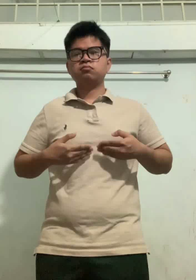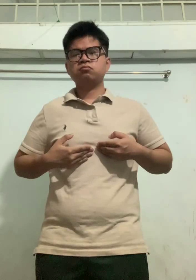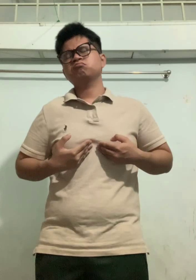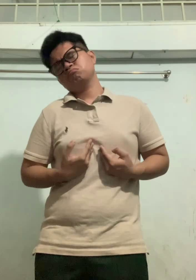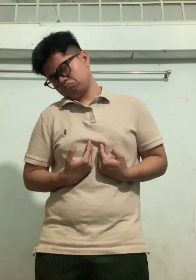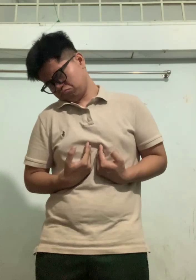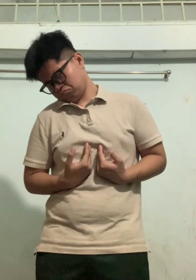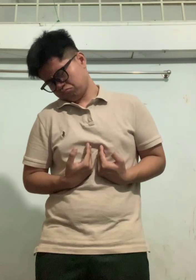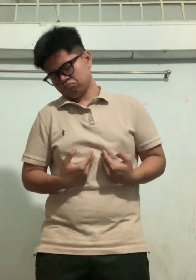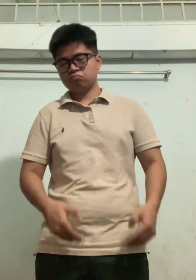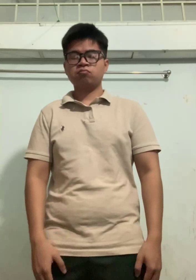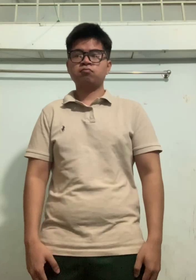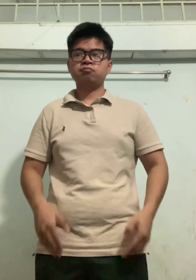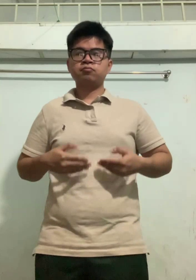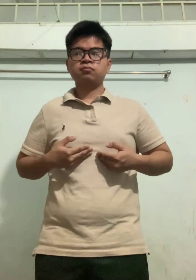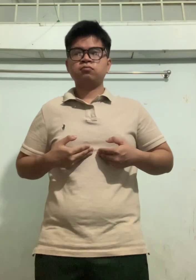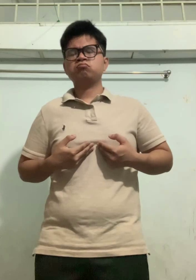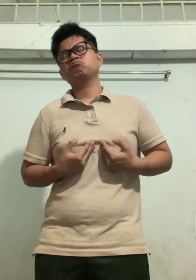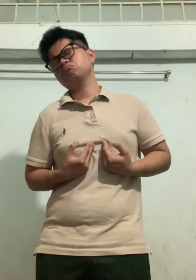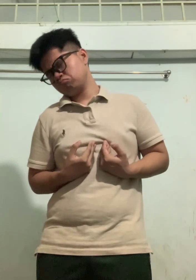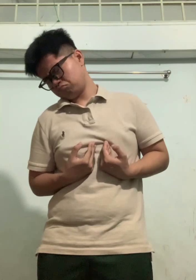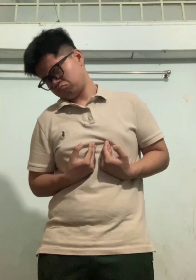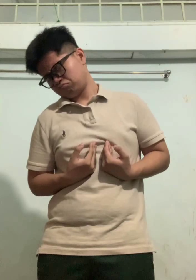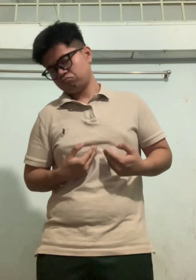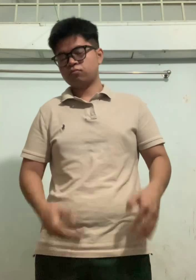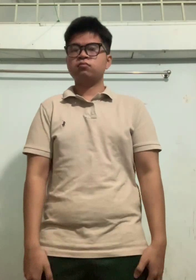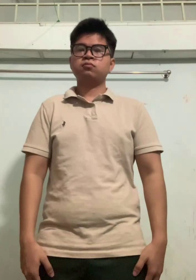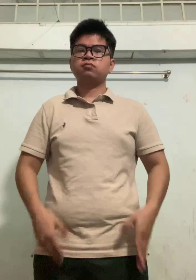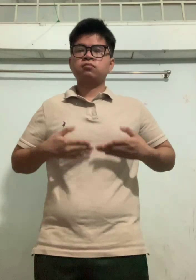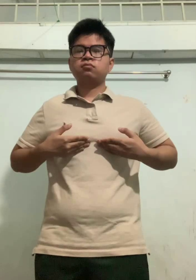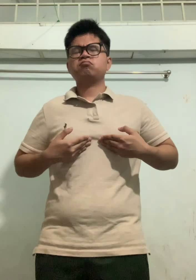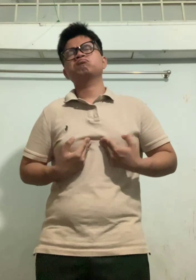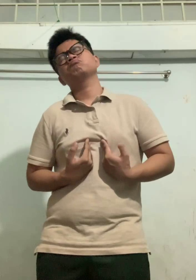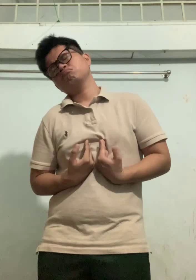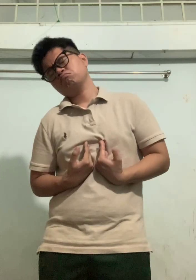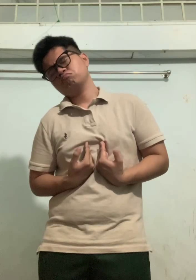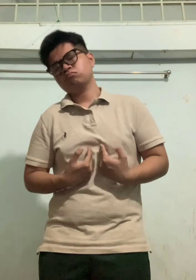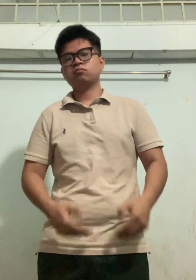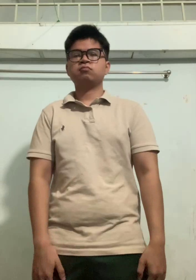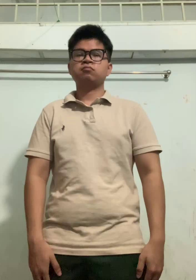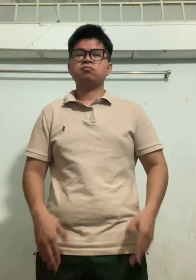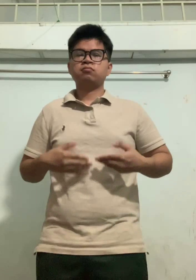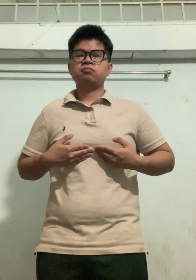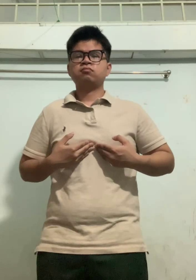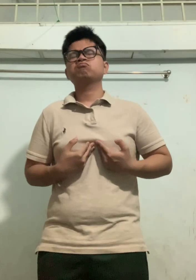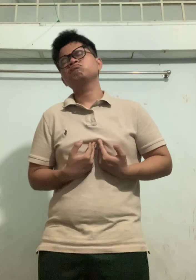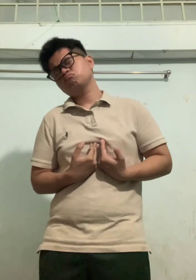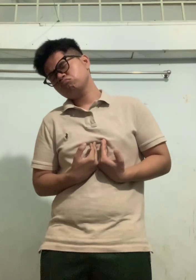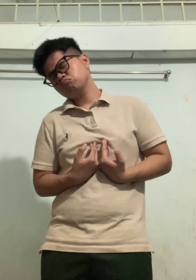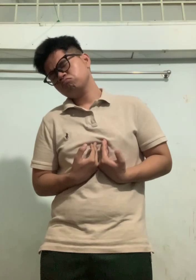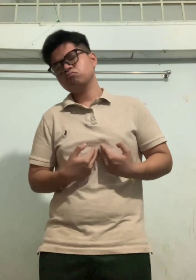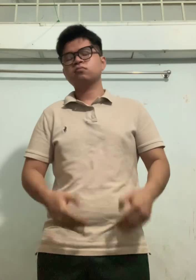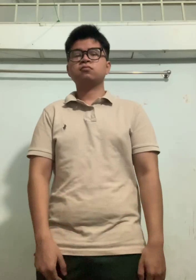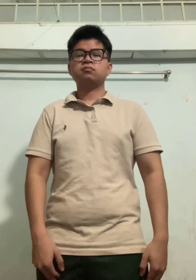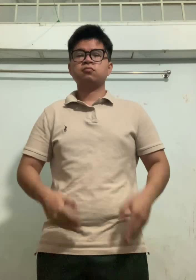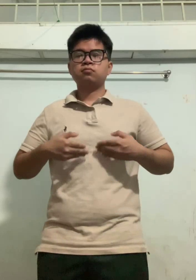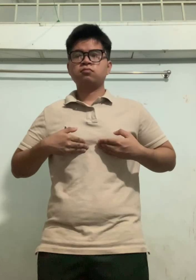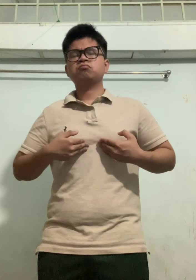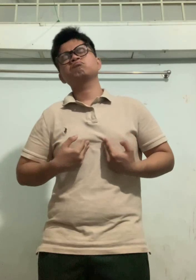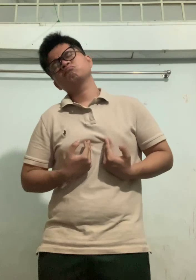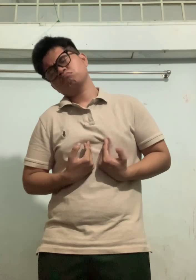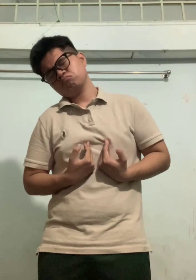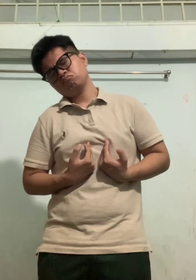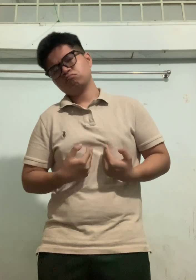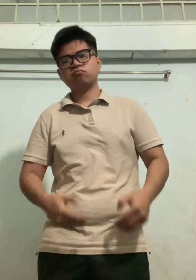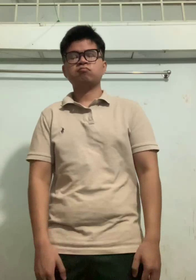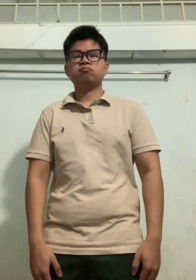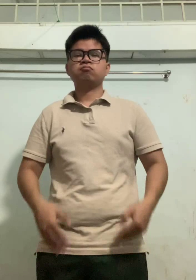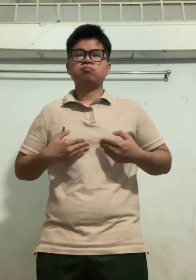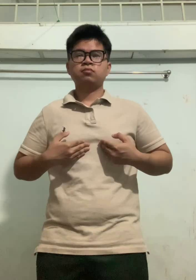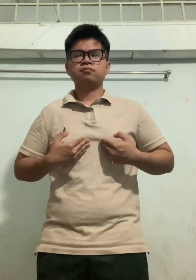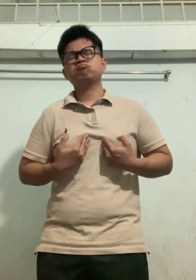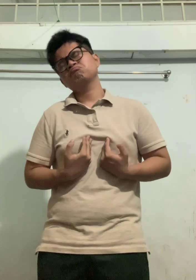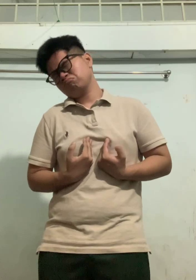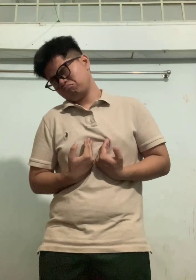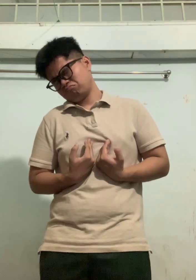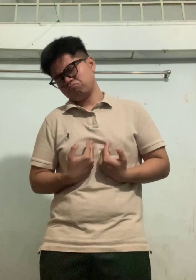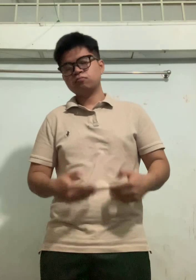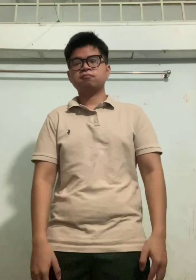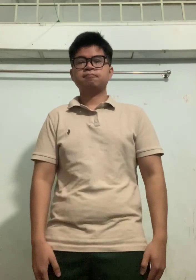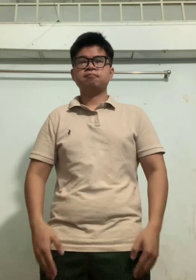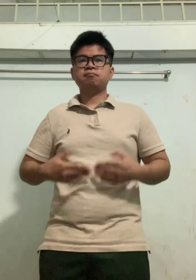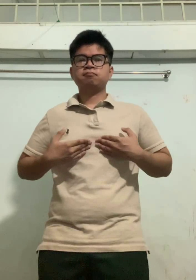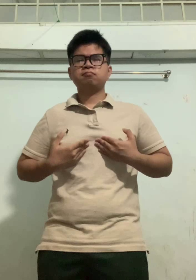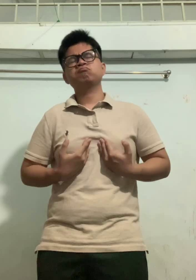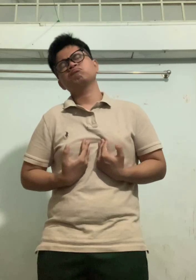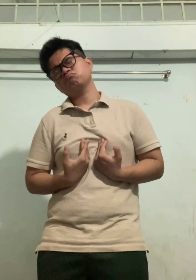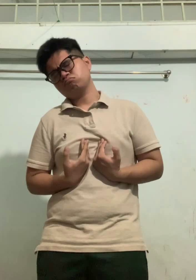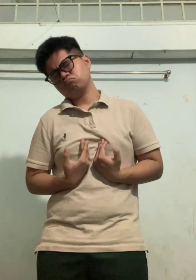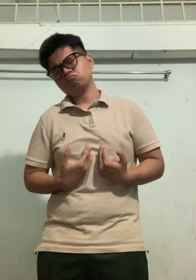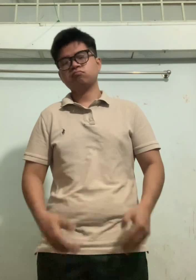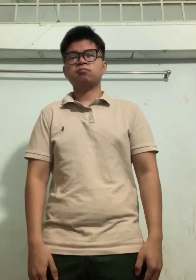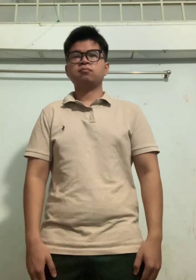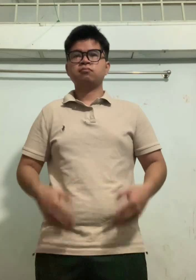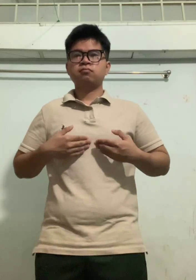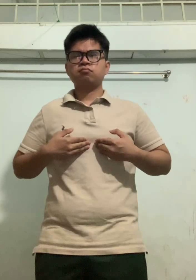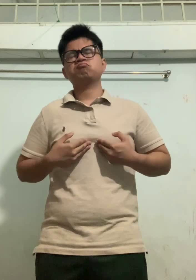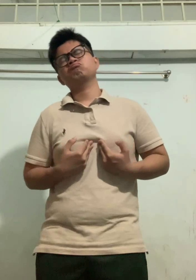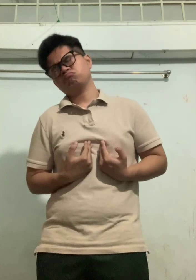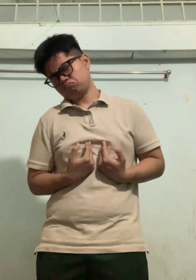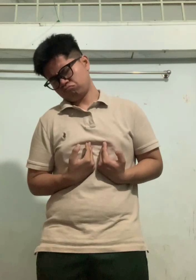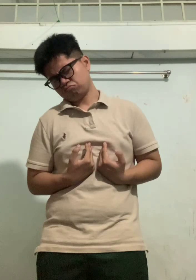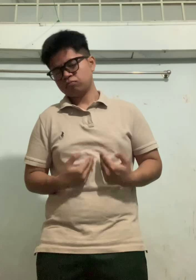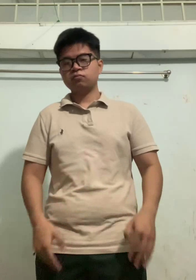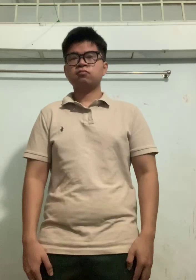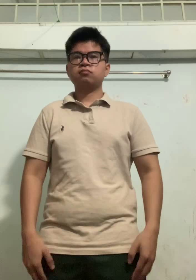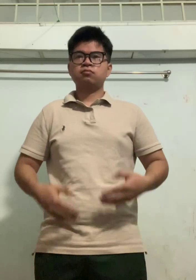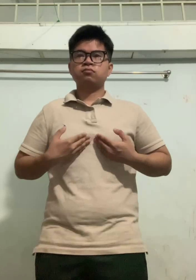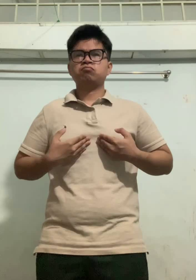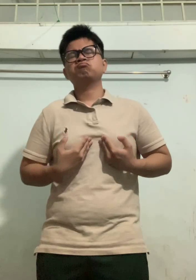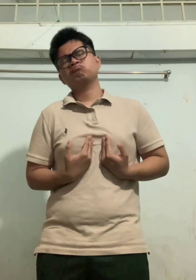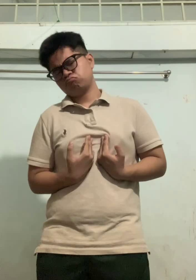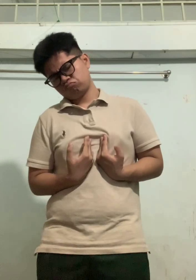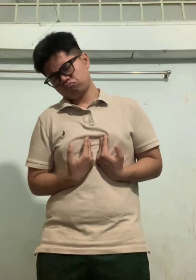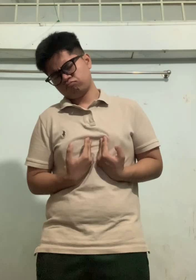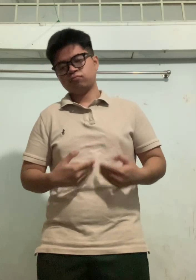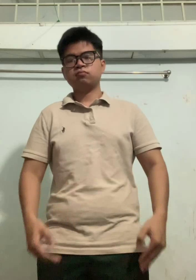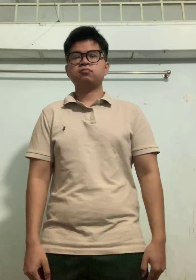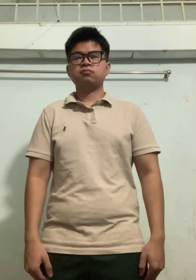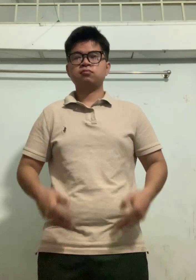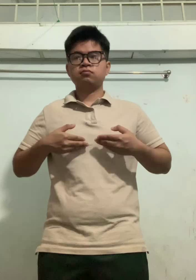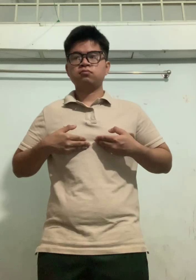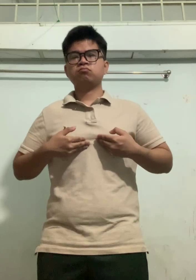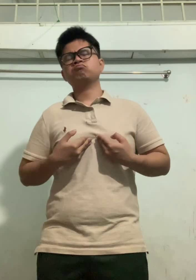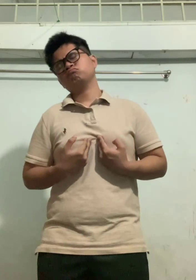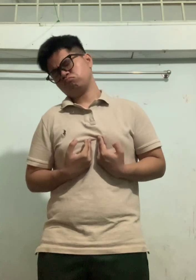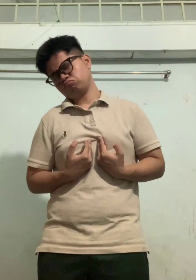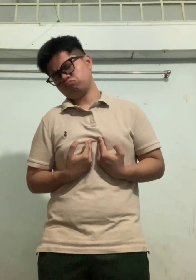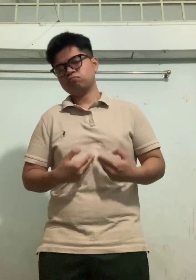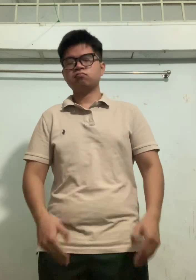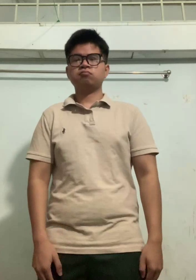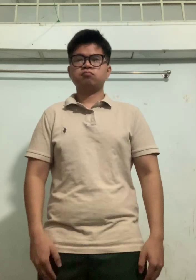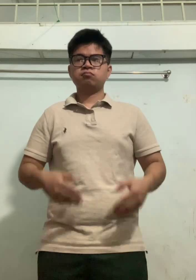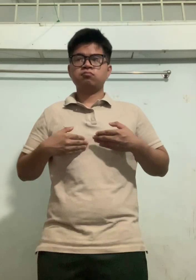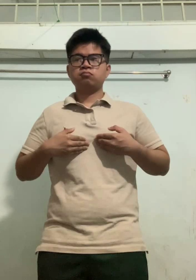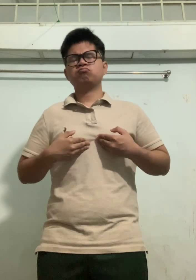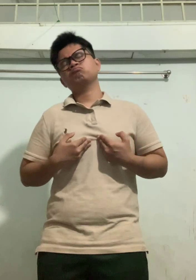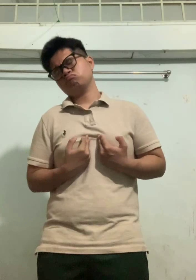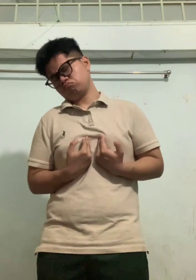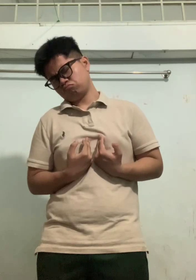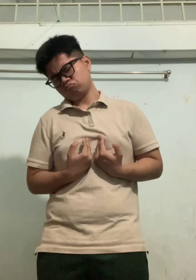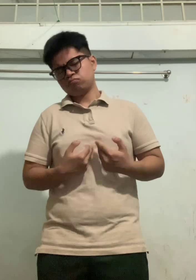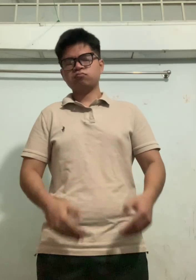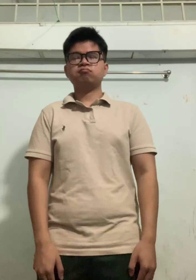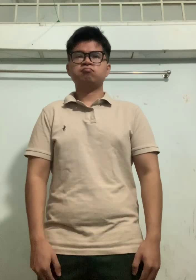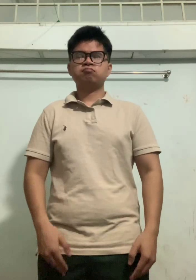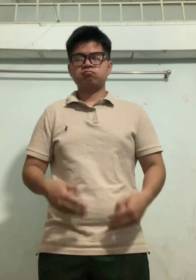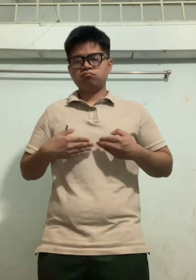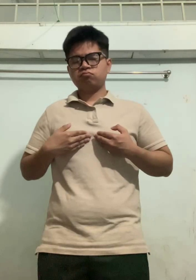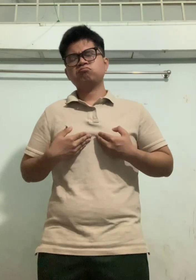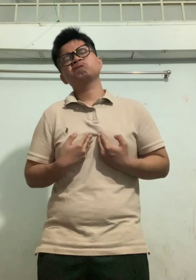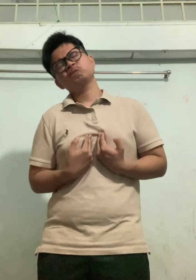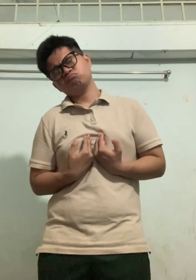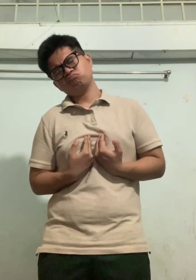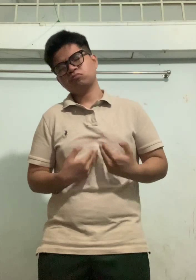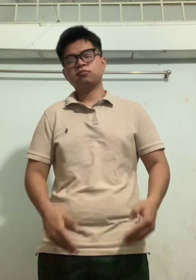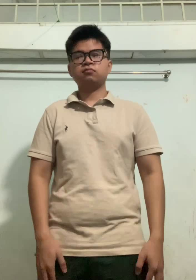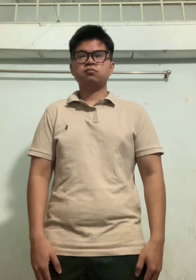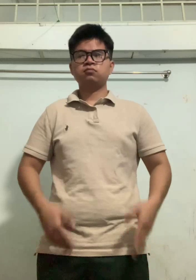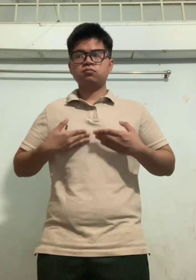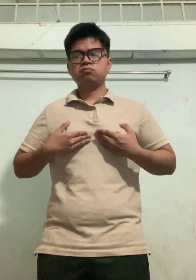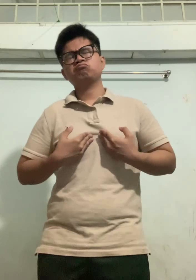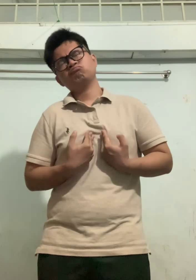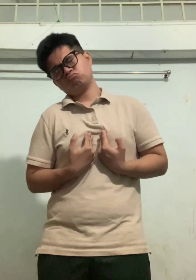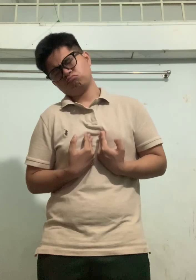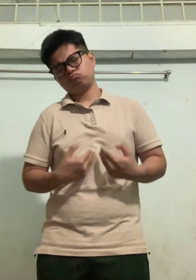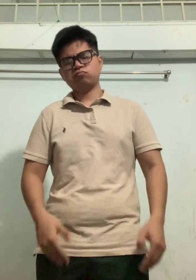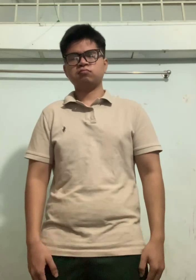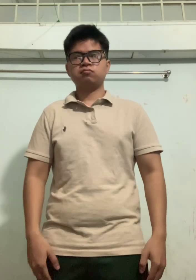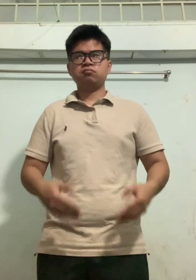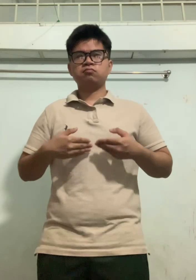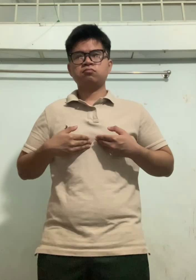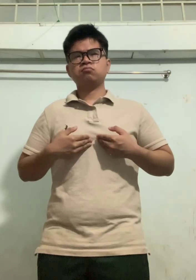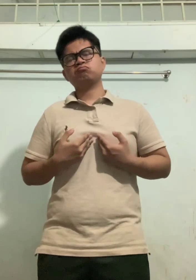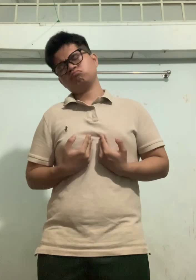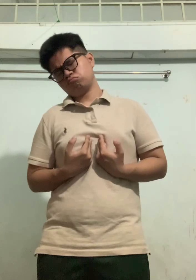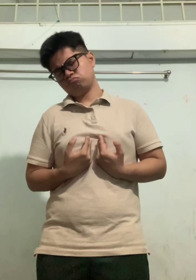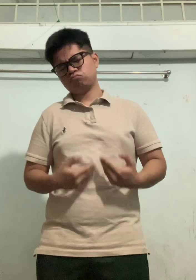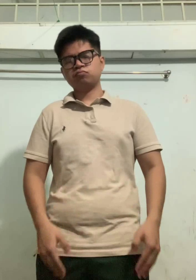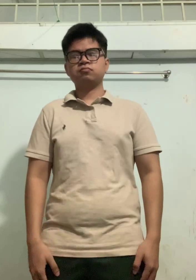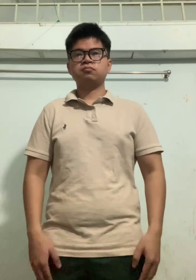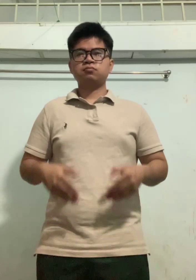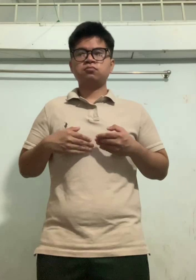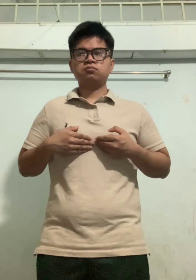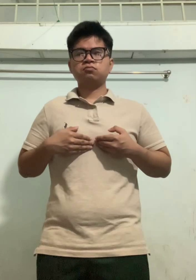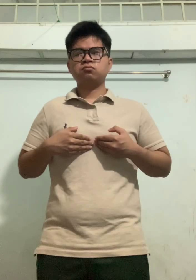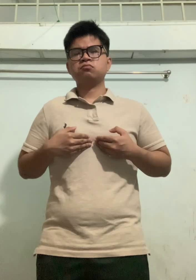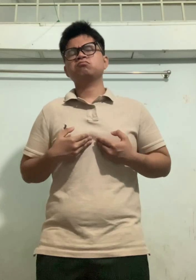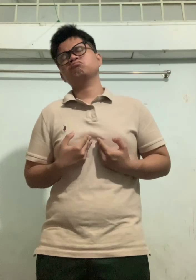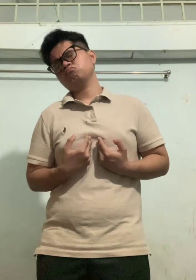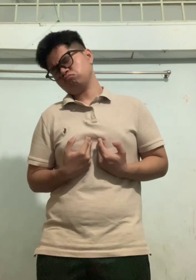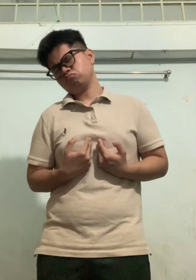met moi